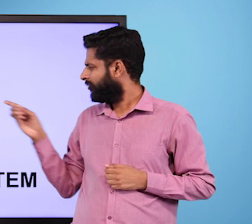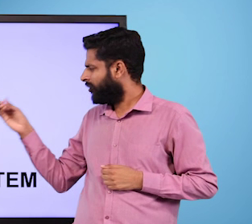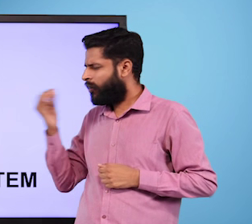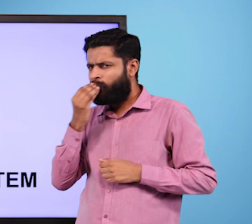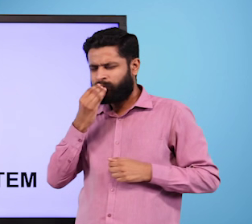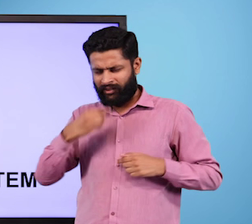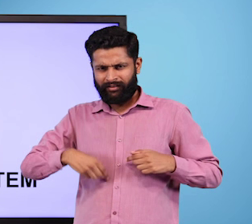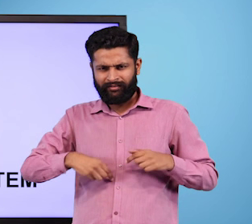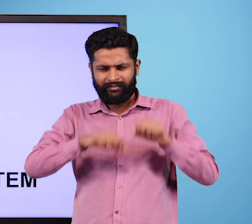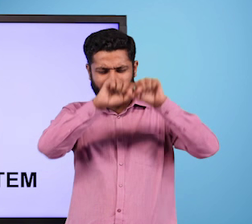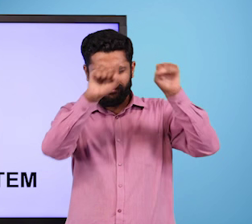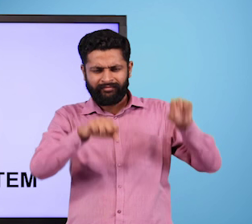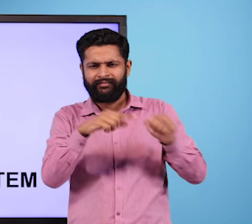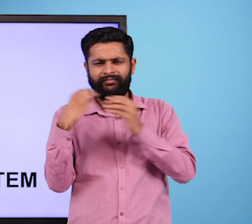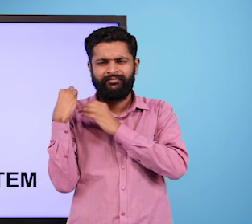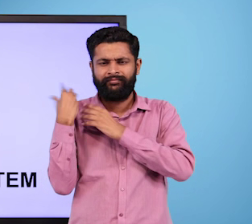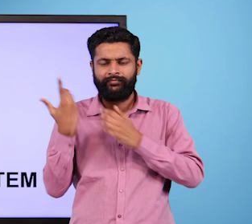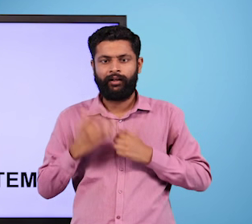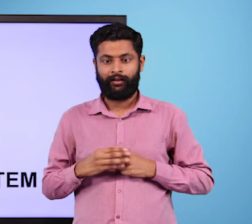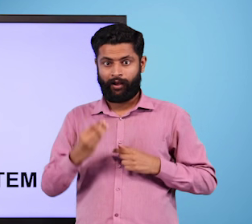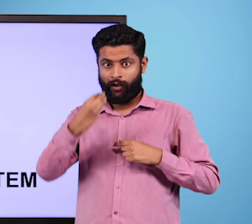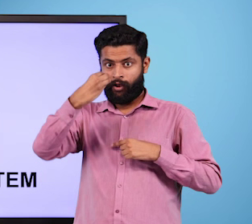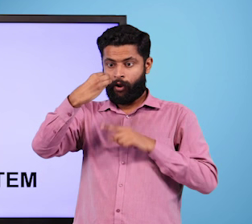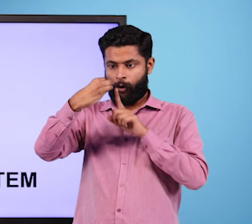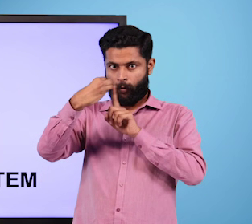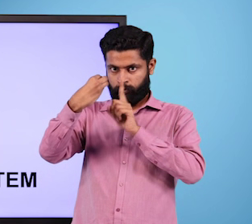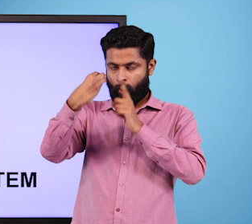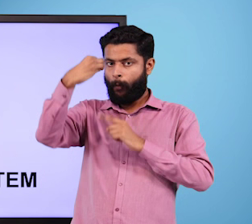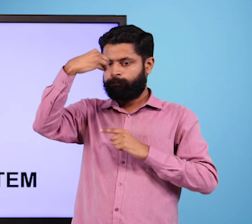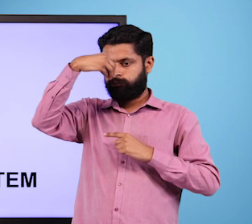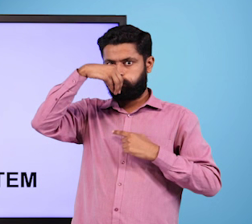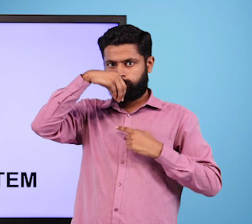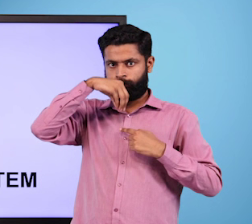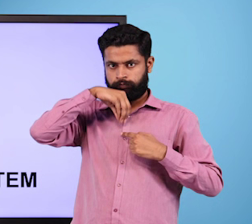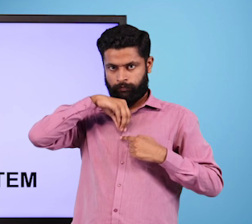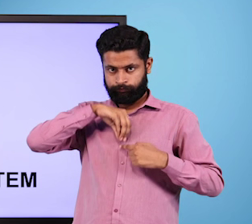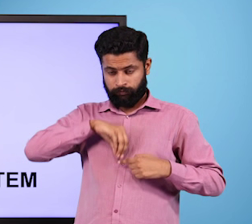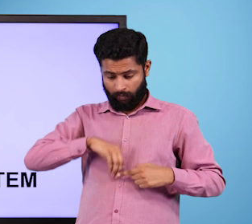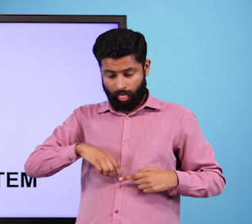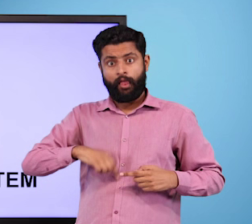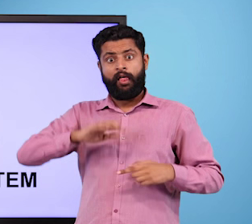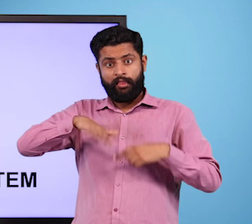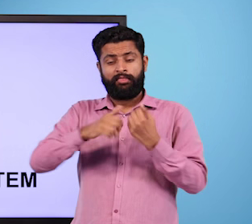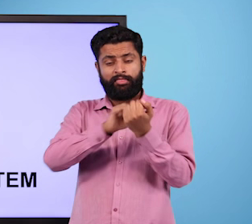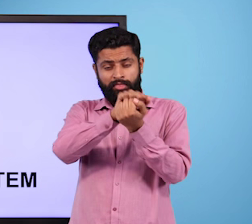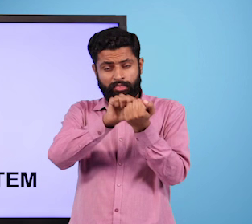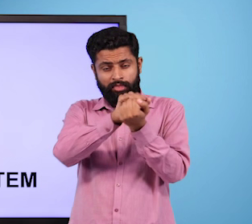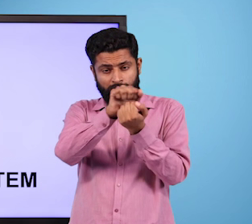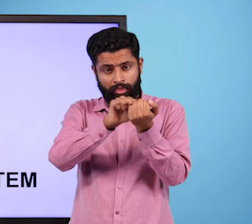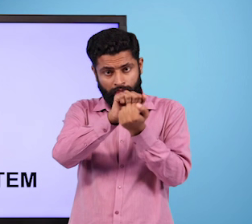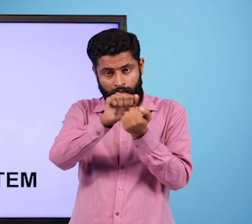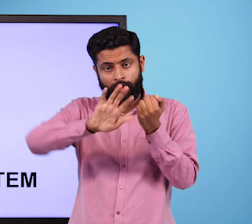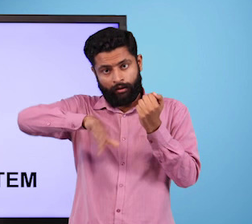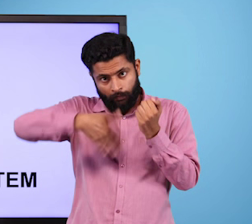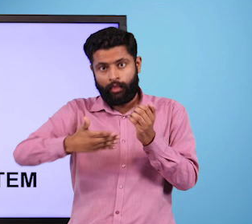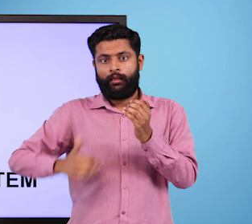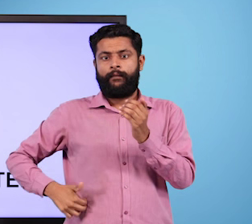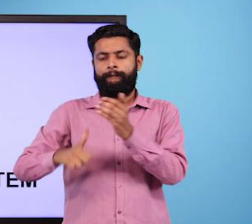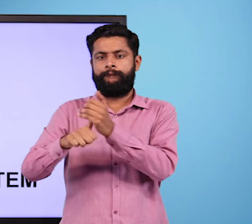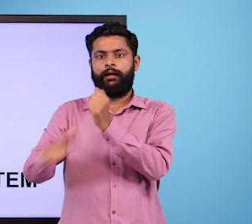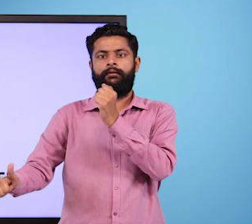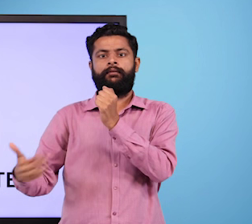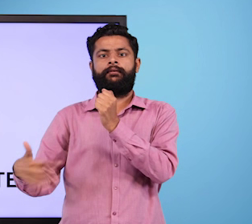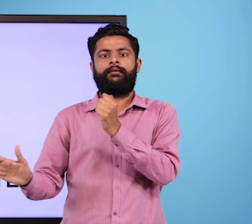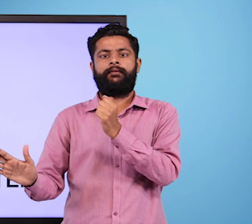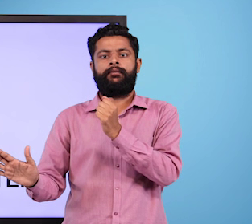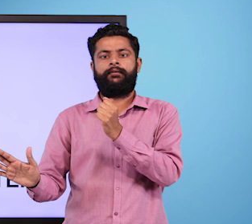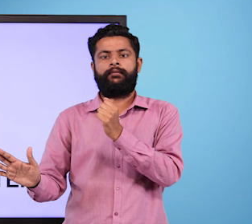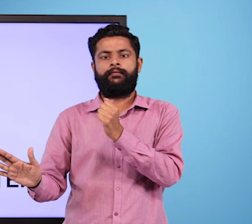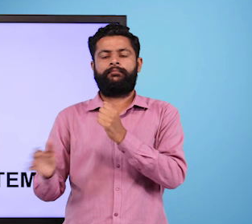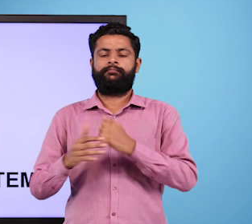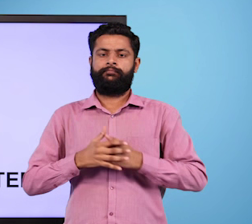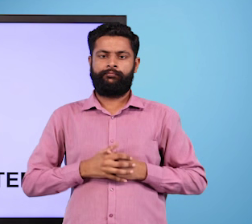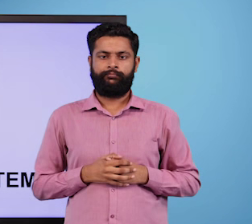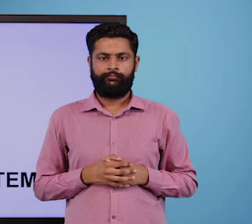The digestive system is responsible for the ingestion, digestion and egestion of food.